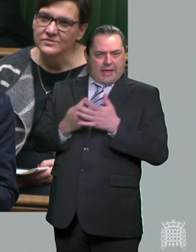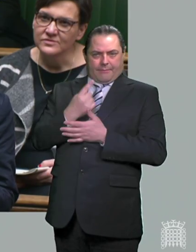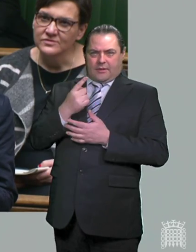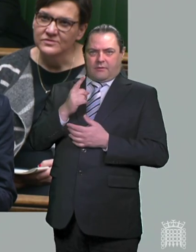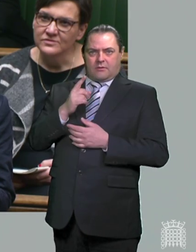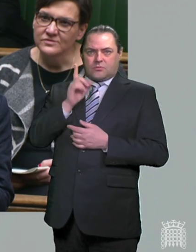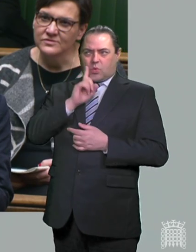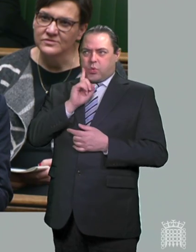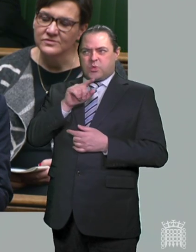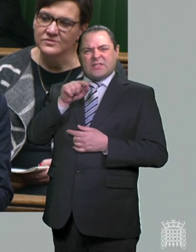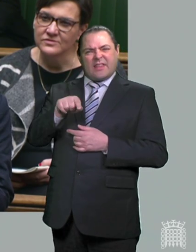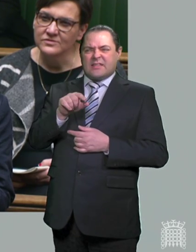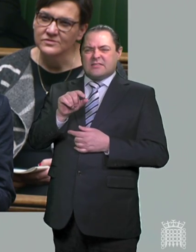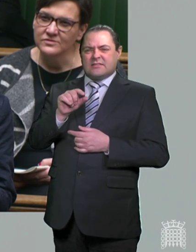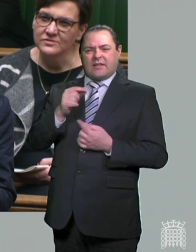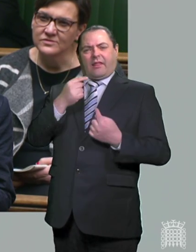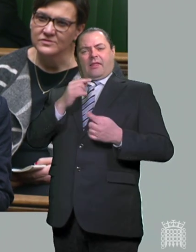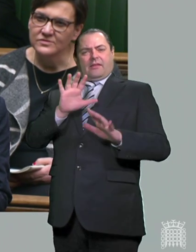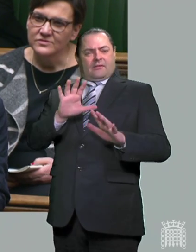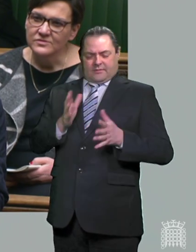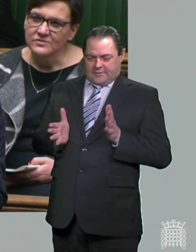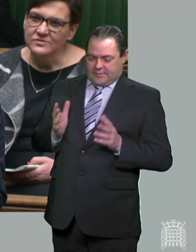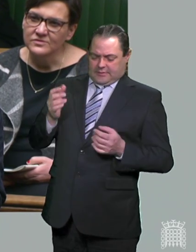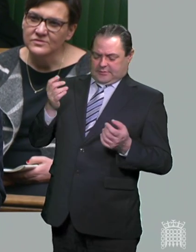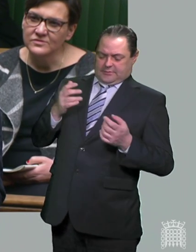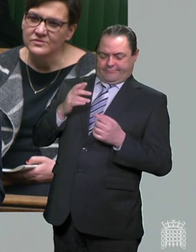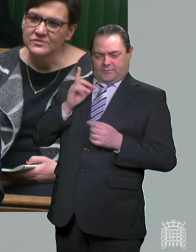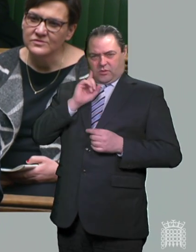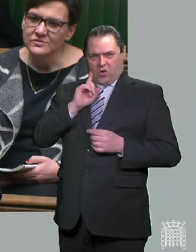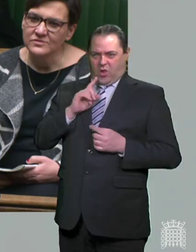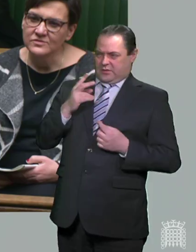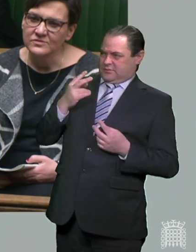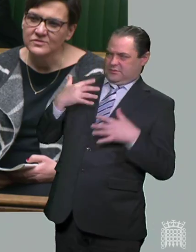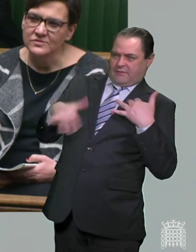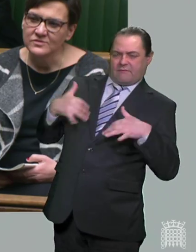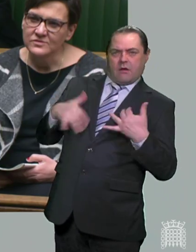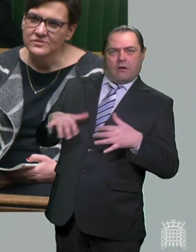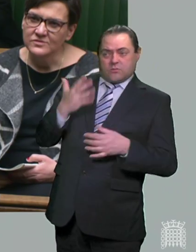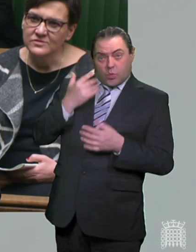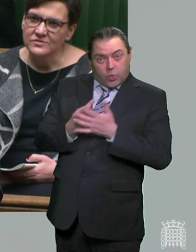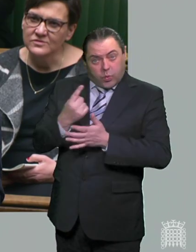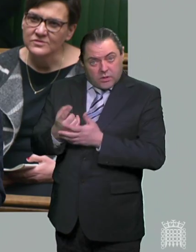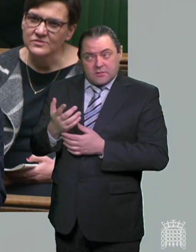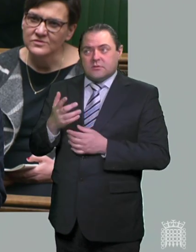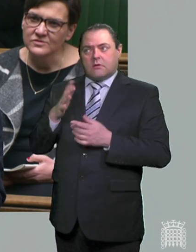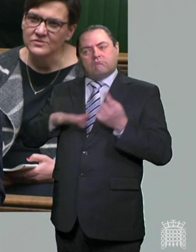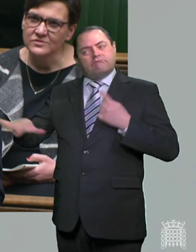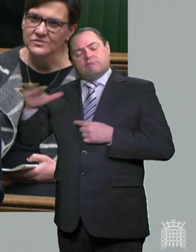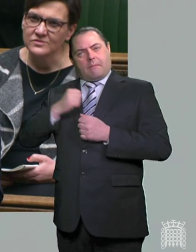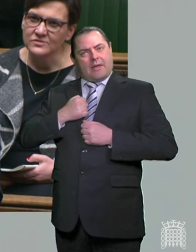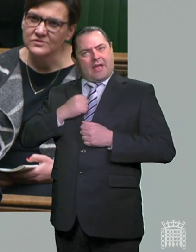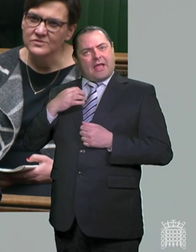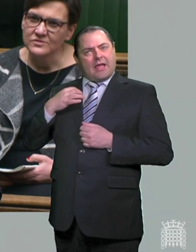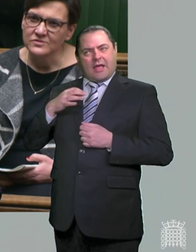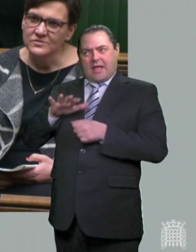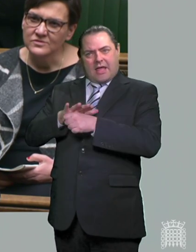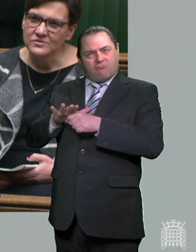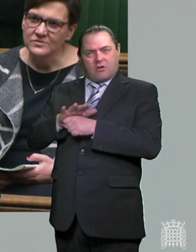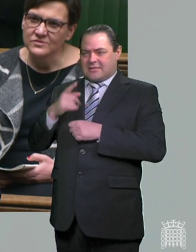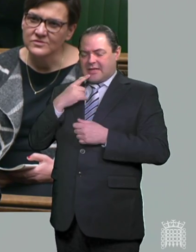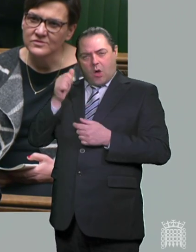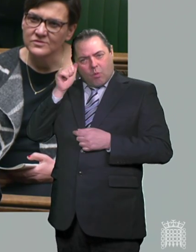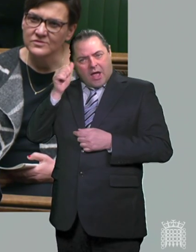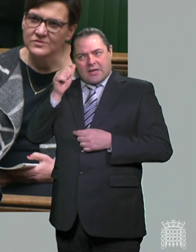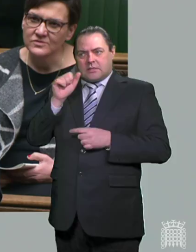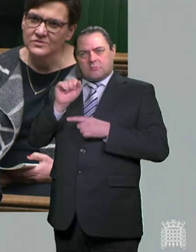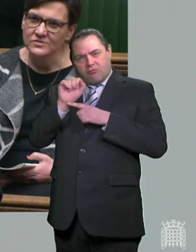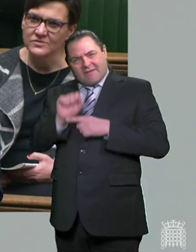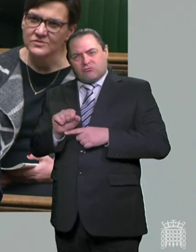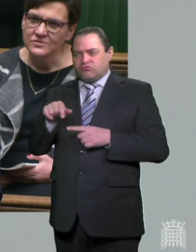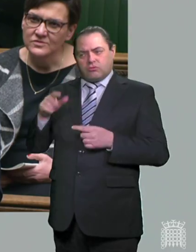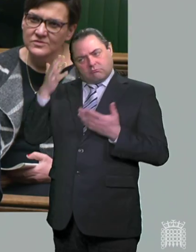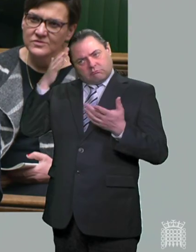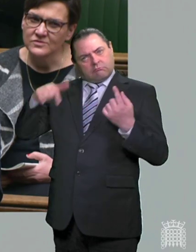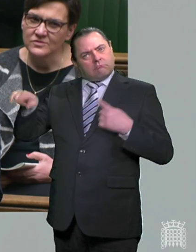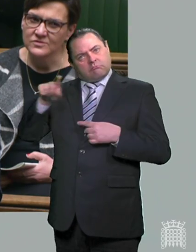The Chester Sexual Abuse Support Service, which works closely with schools across my constituency, tells me there is still a lack of awareness, education and prevention regarding these issues.